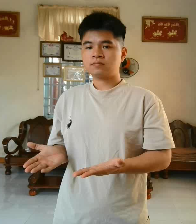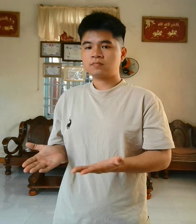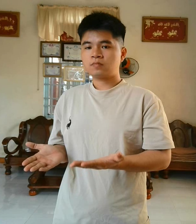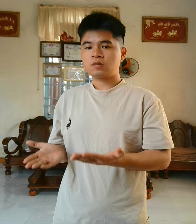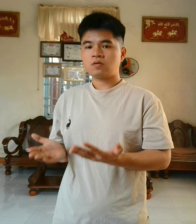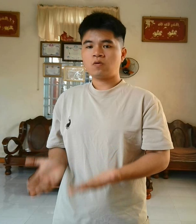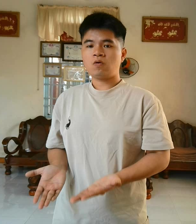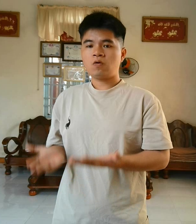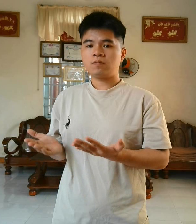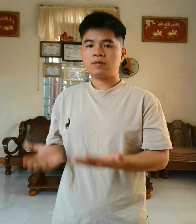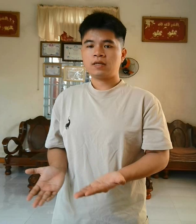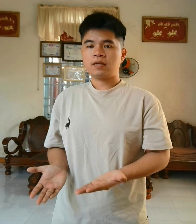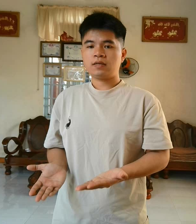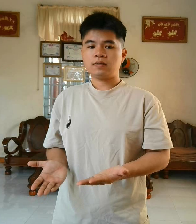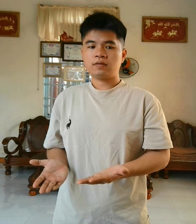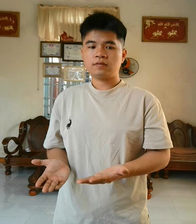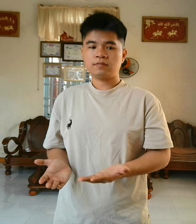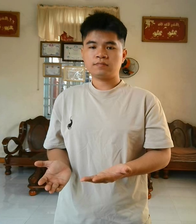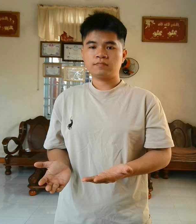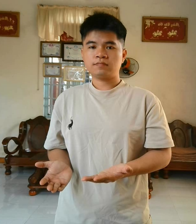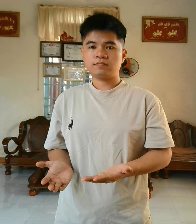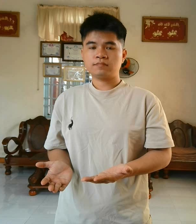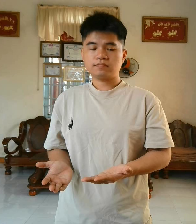hom nay